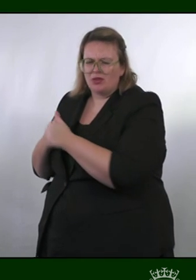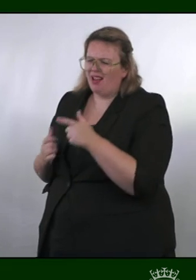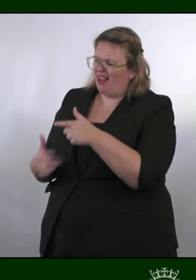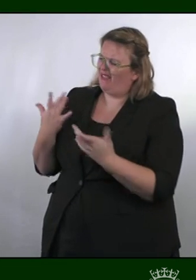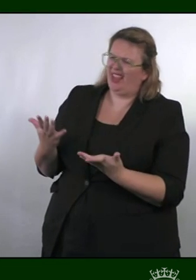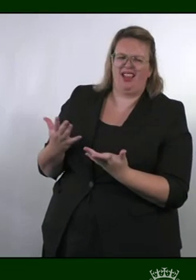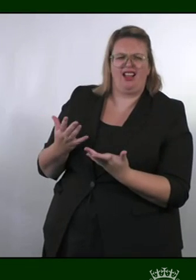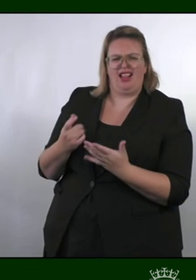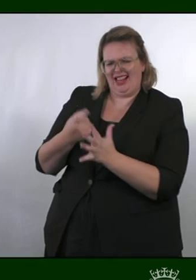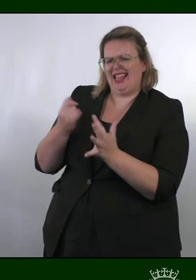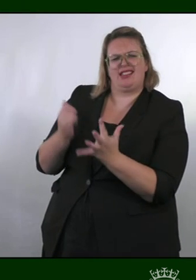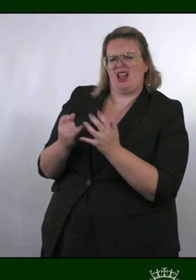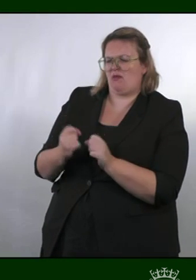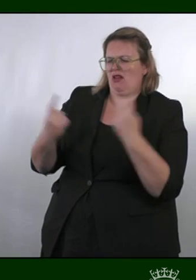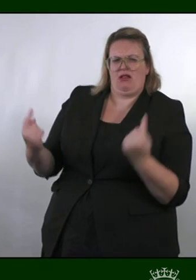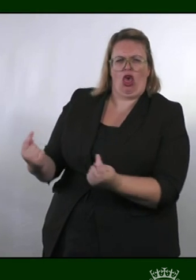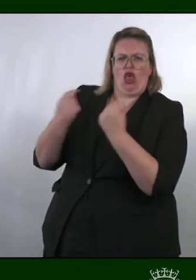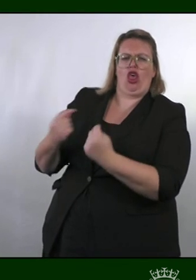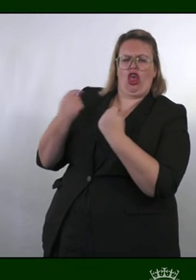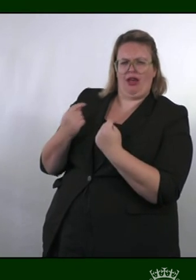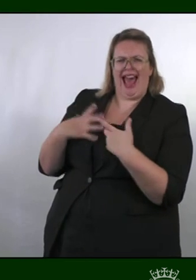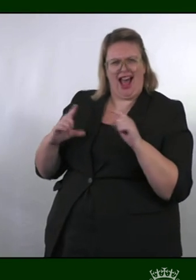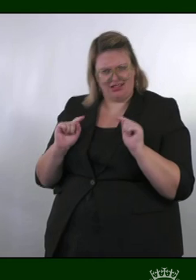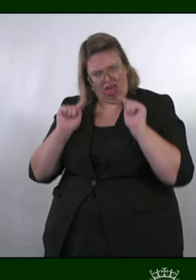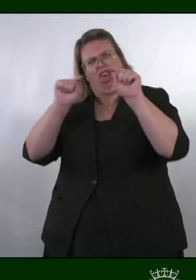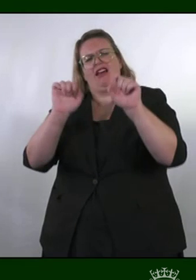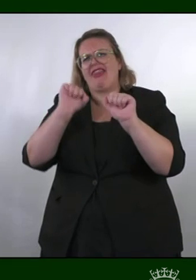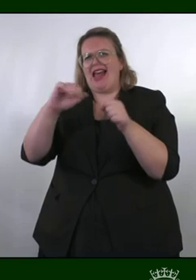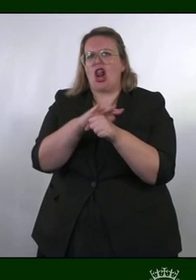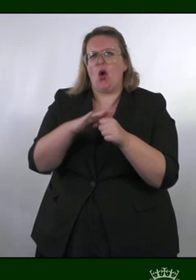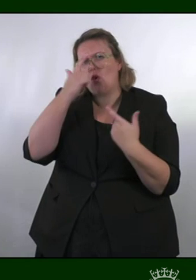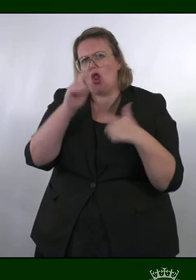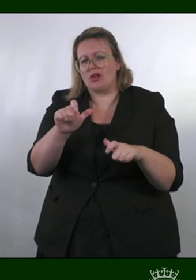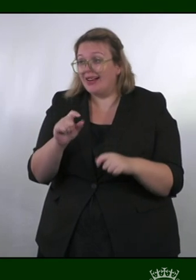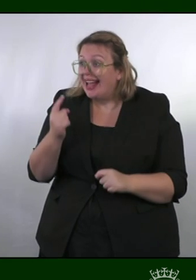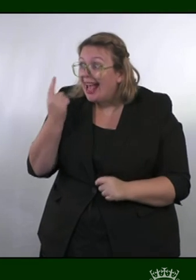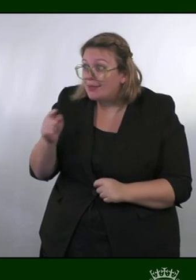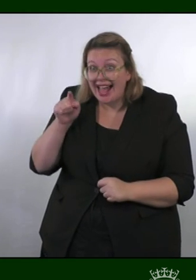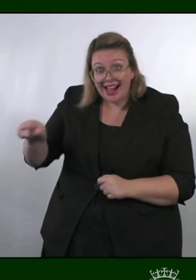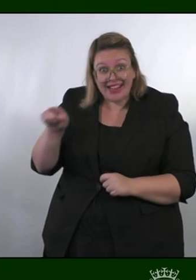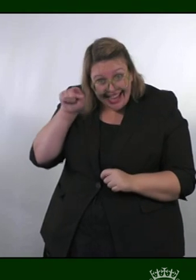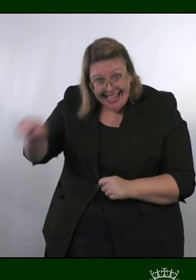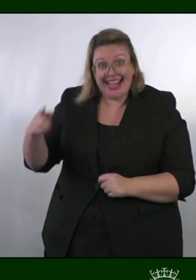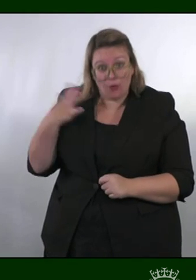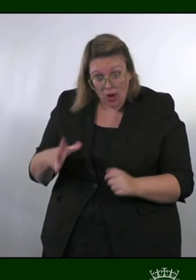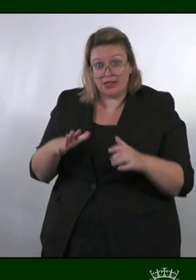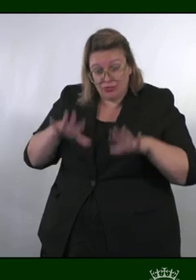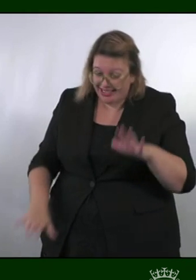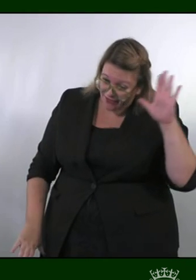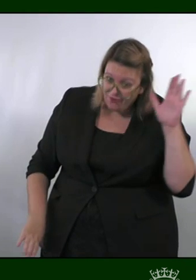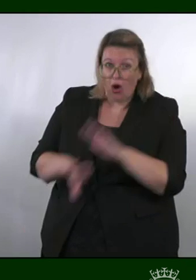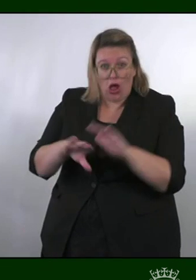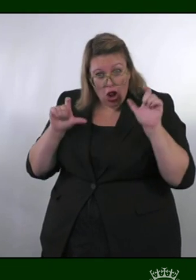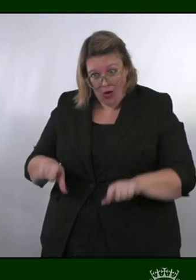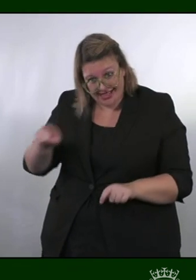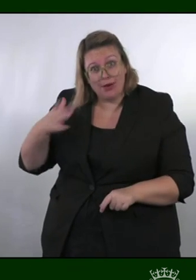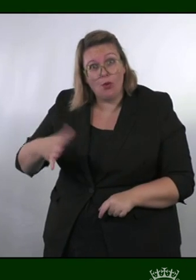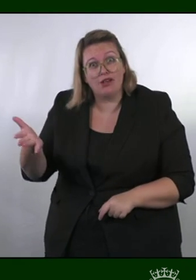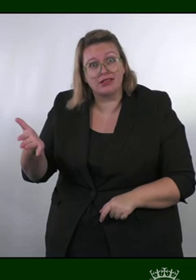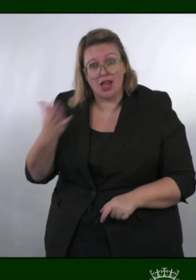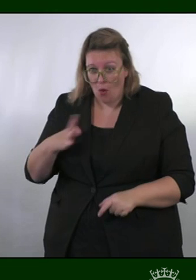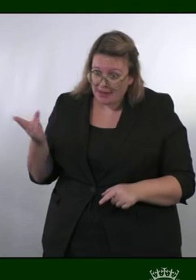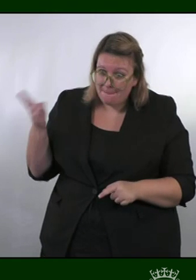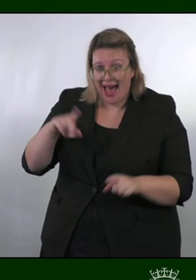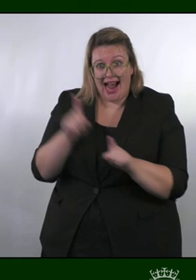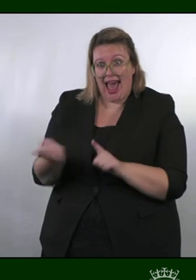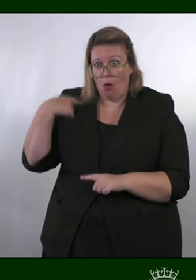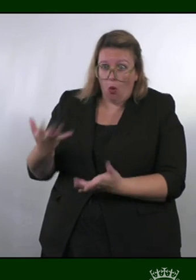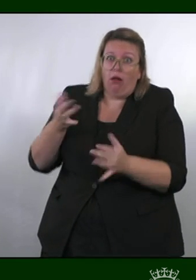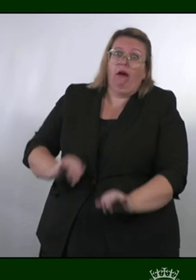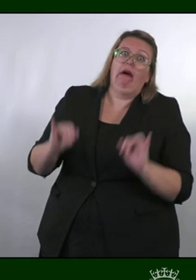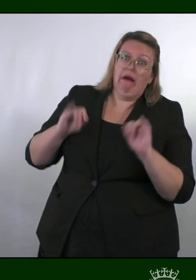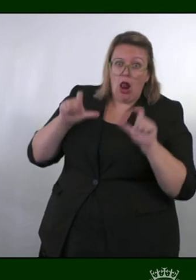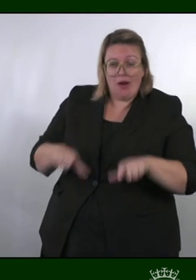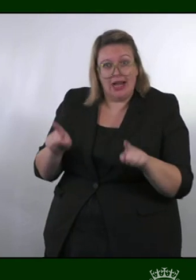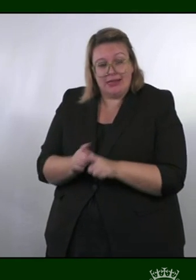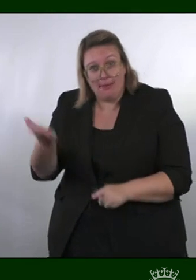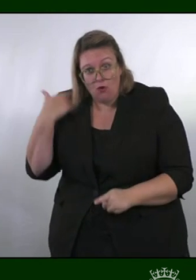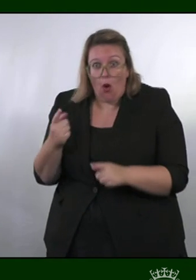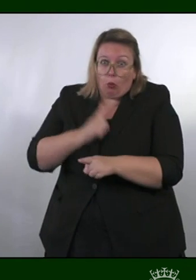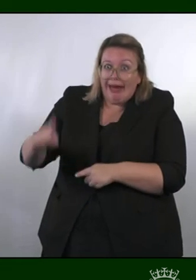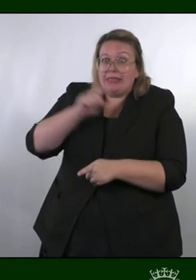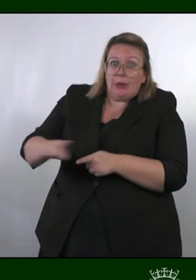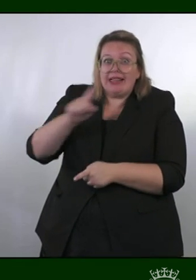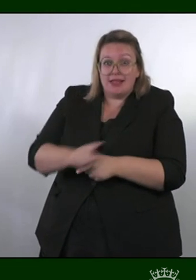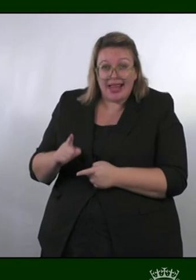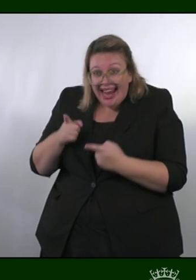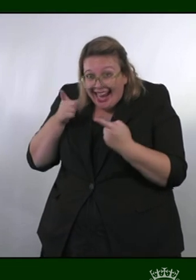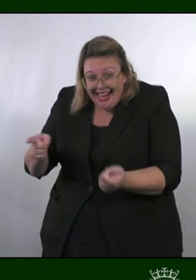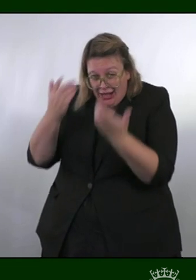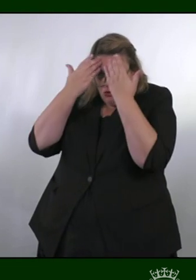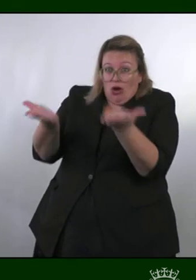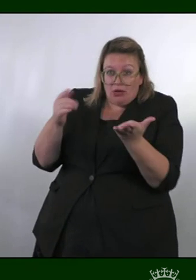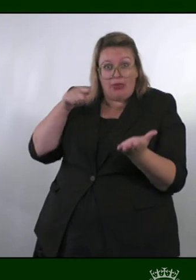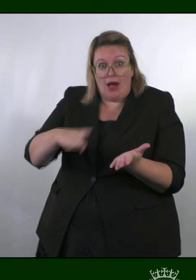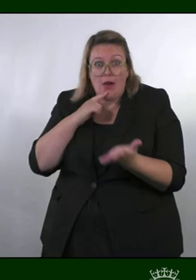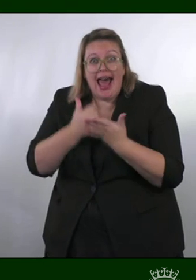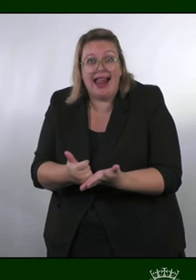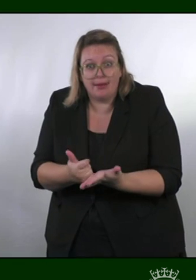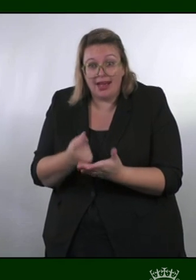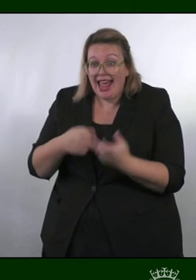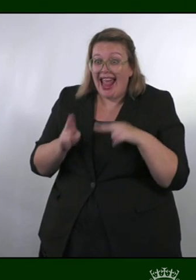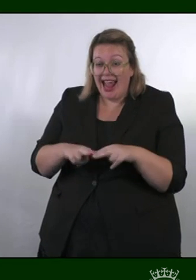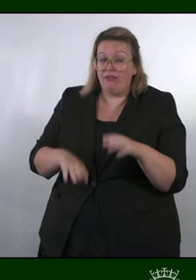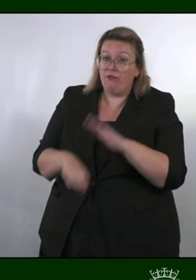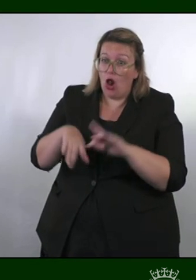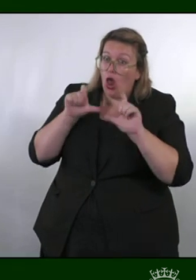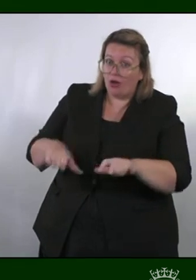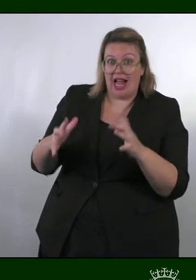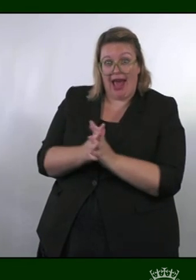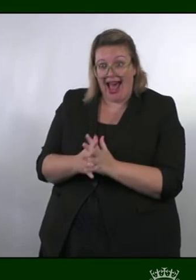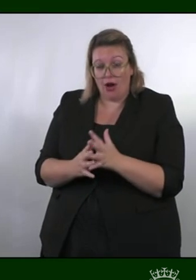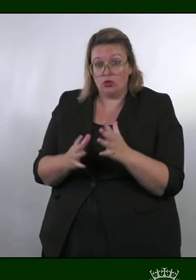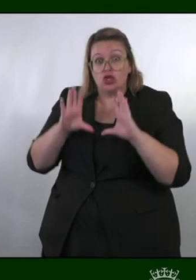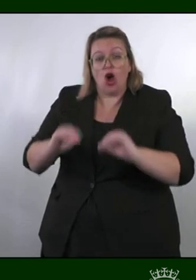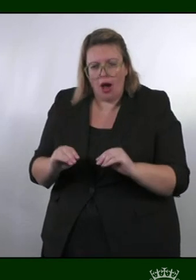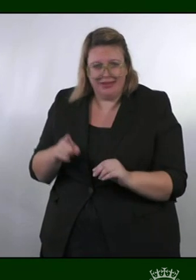and learned Gentleman to attack local lockdowns when he wants to plunge the whole country back into a damaging lockdown for weeks on end, and he has no clue about how he would propose to get the country out of that—does he?